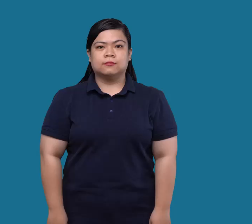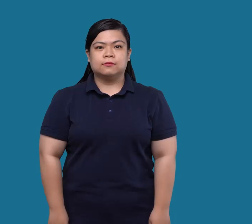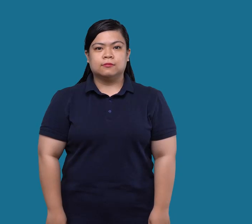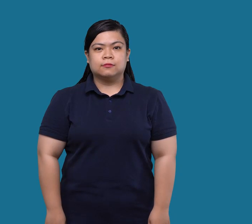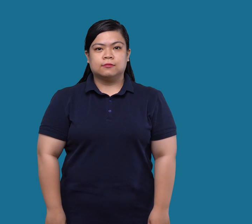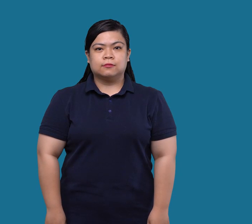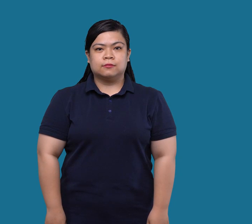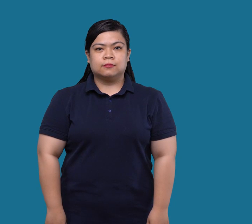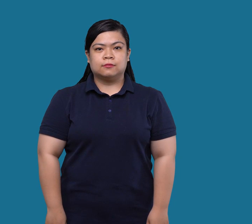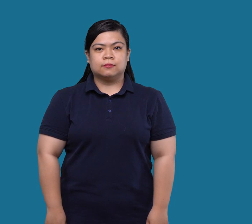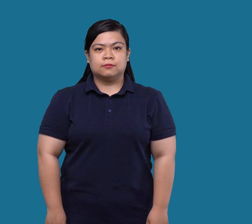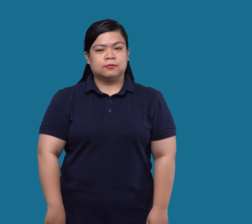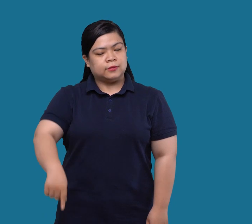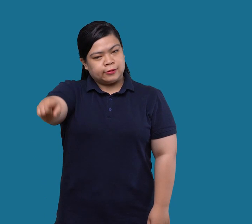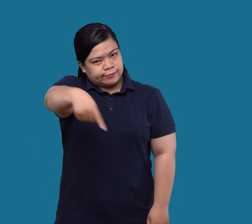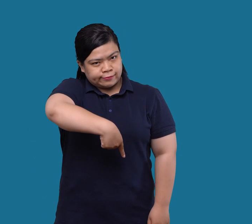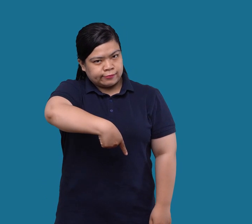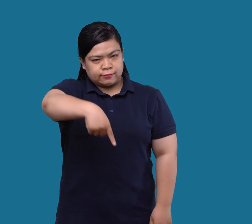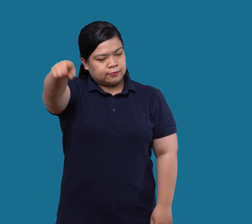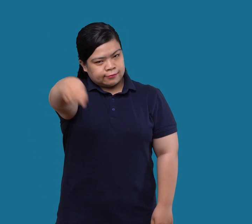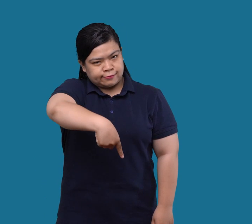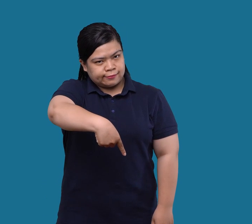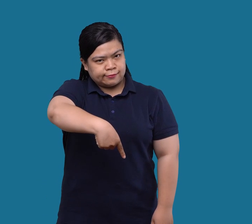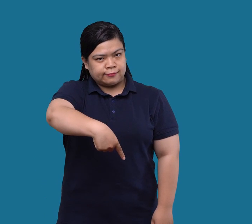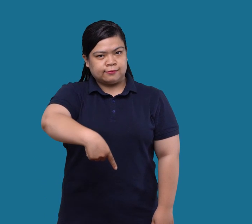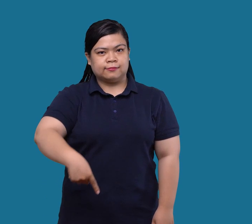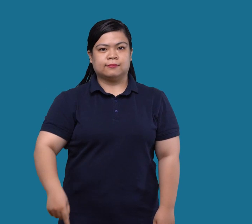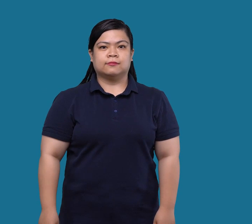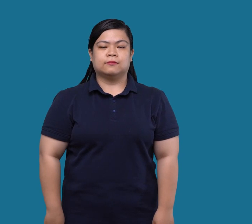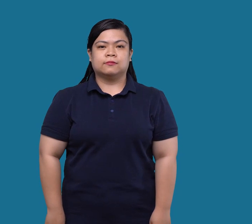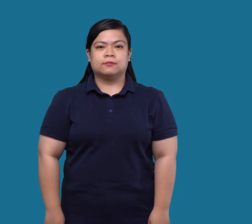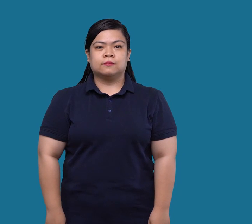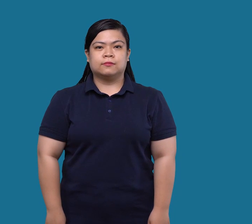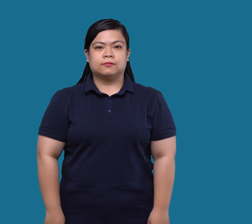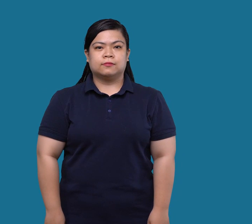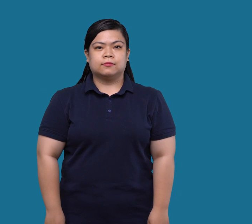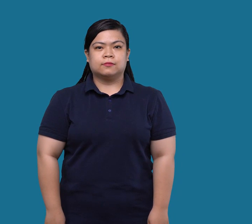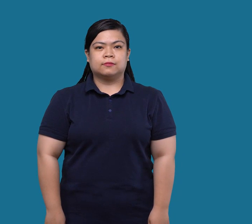bắt đền